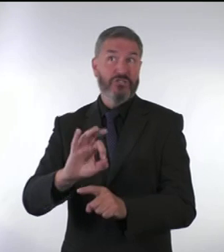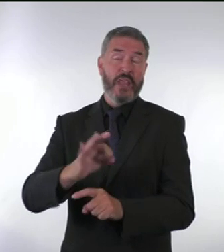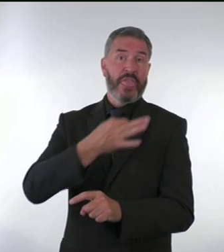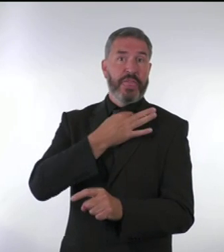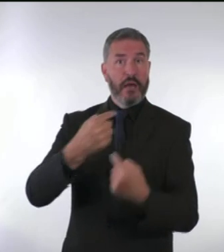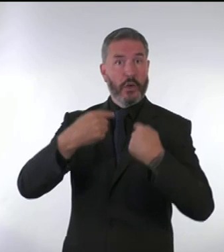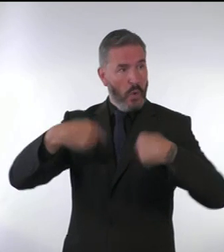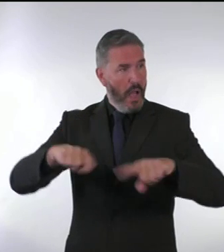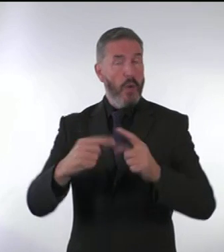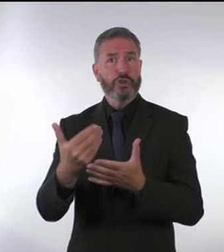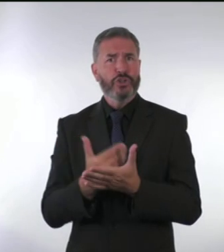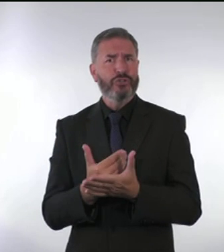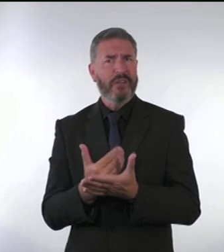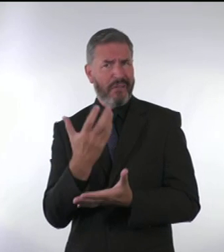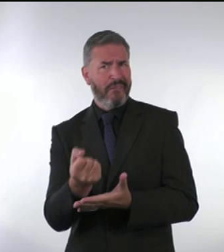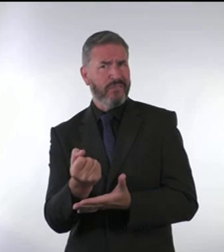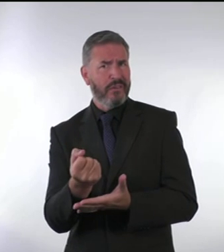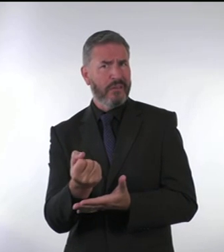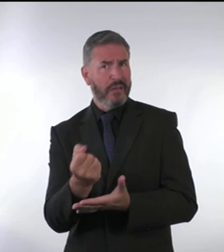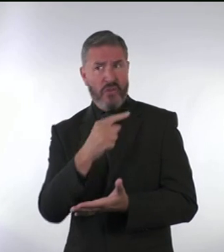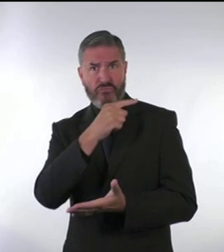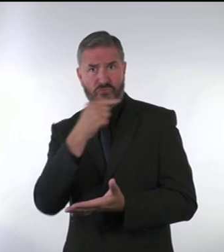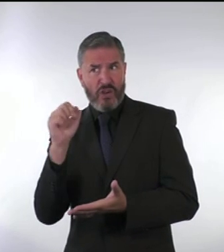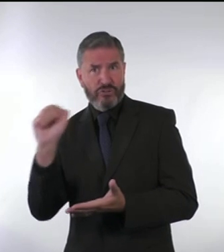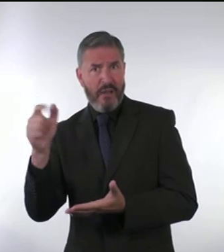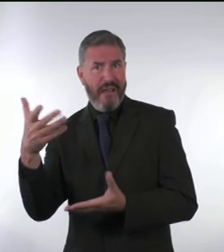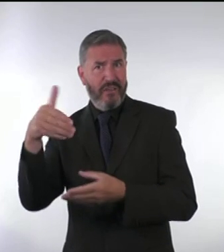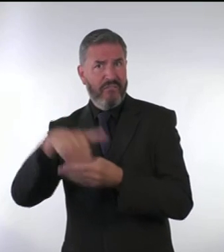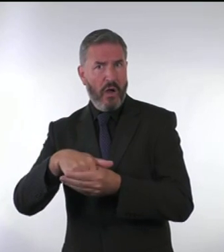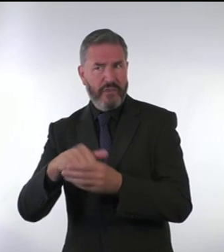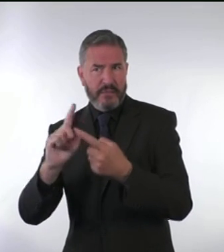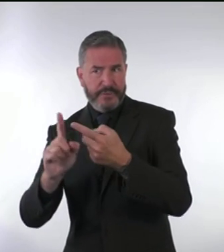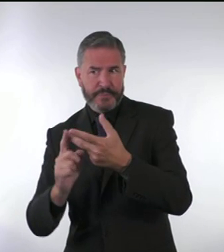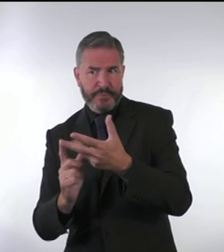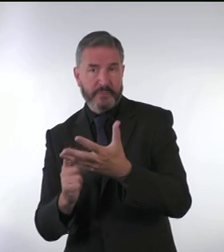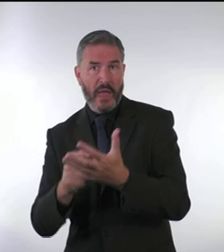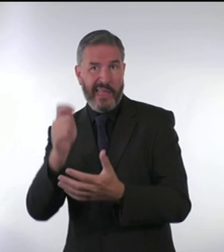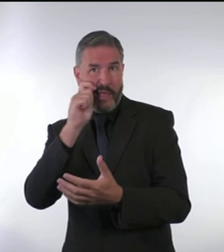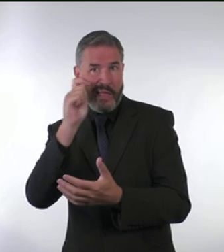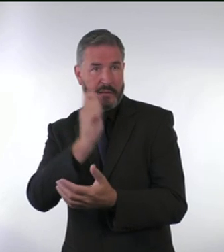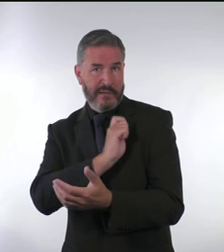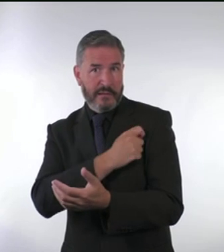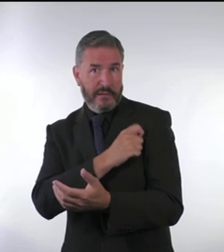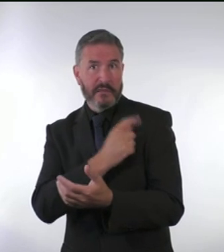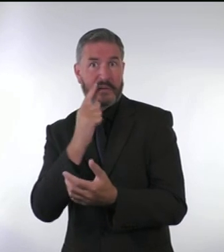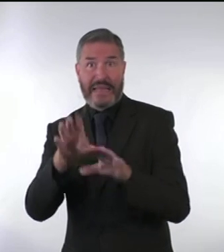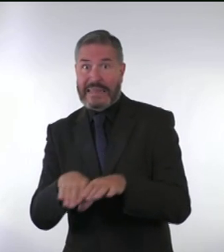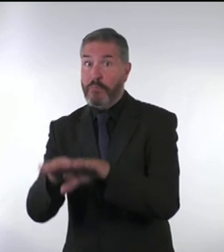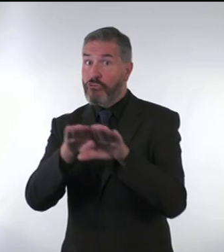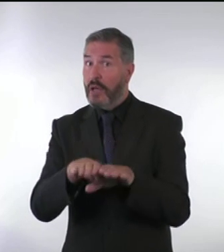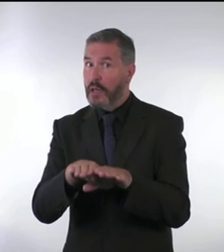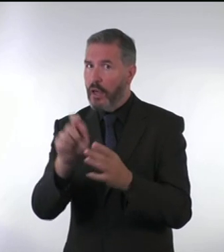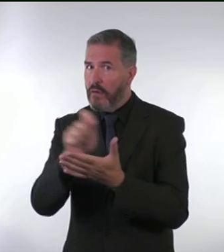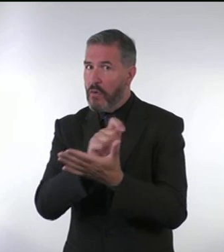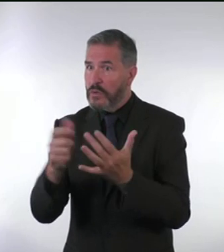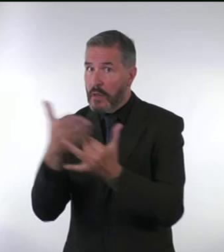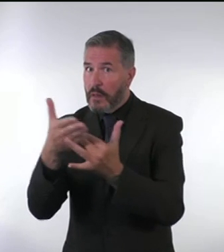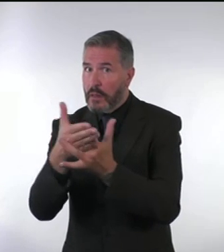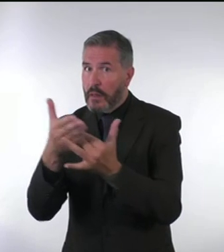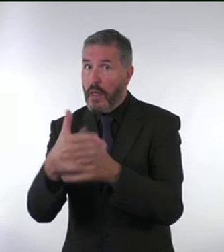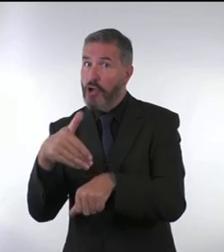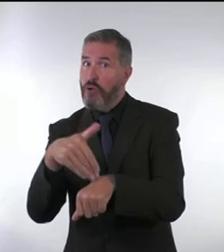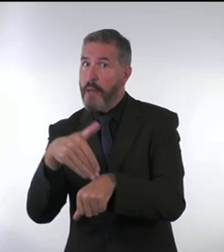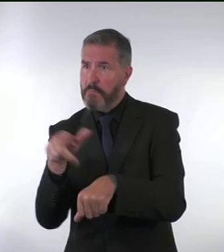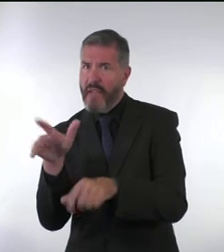to our national security, and is engaged in a range of activities that include espionage, interfering in democratic processes, and serious crime.